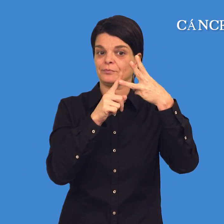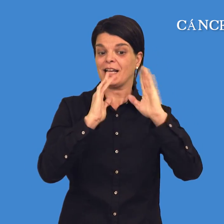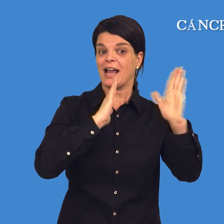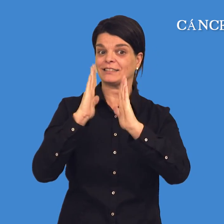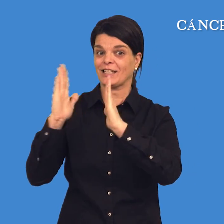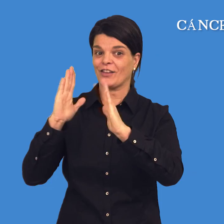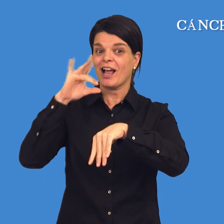época